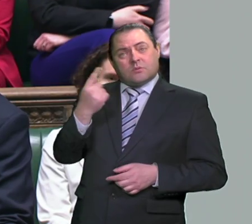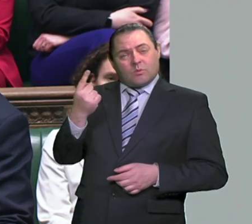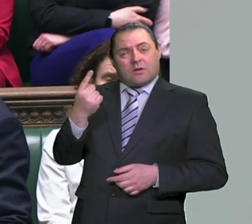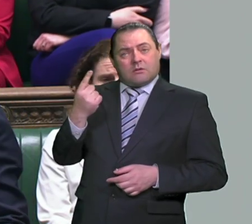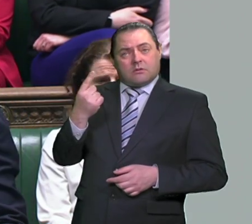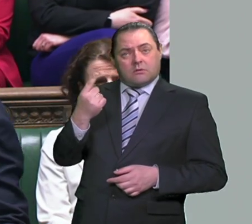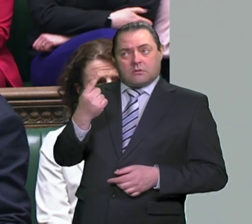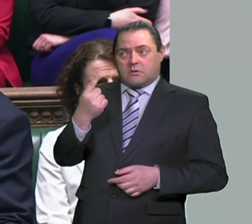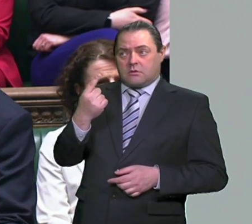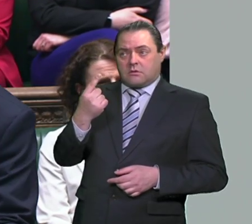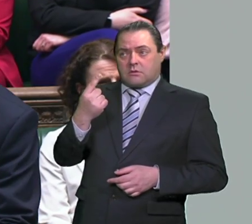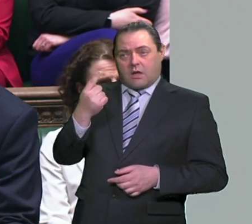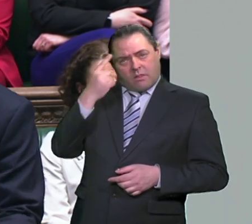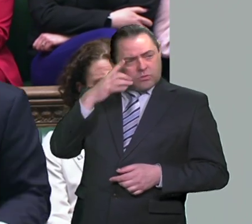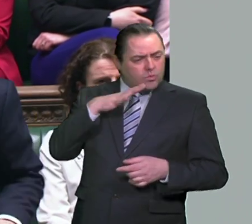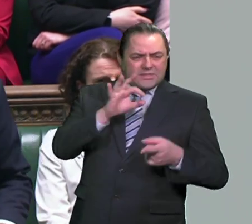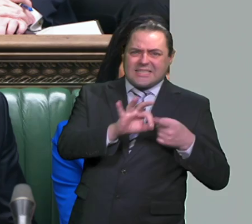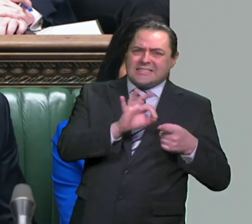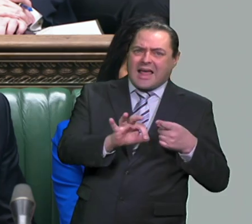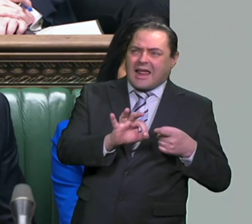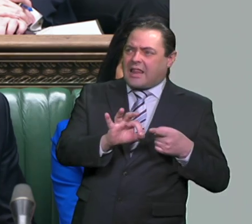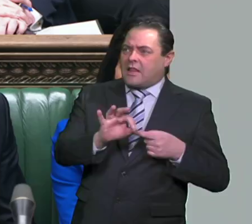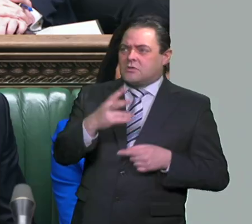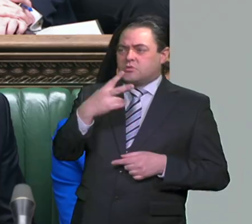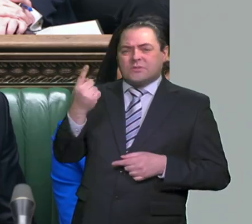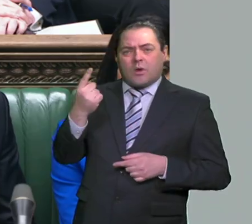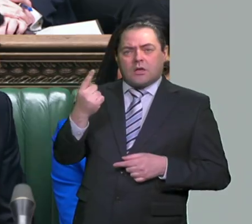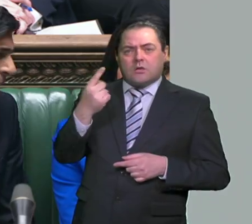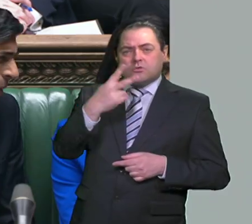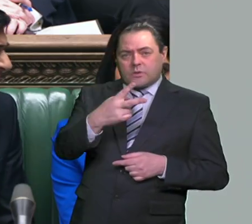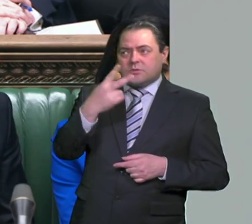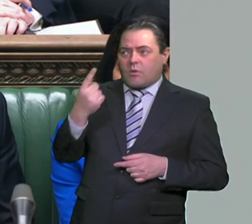I thought he was a man of detail.